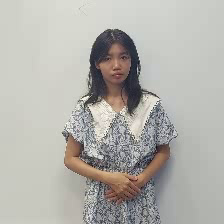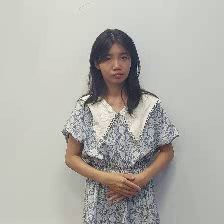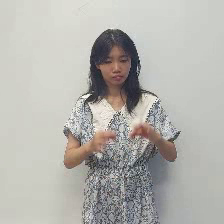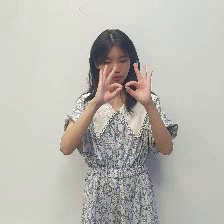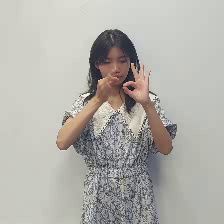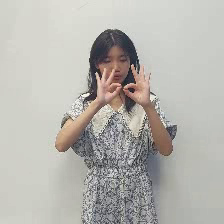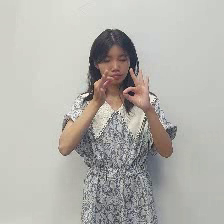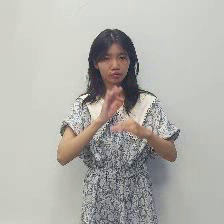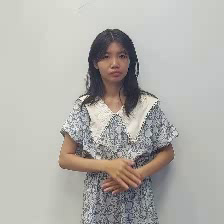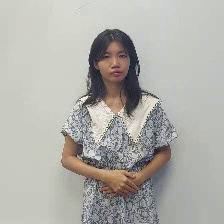Rau